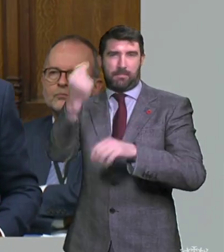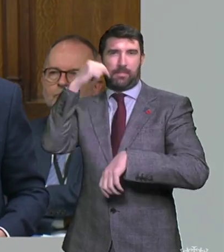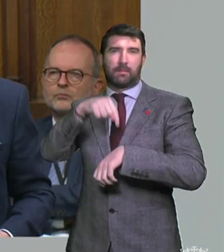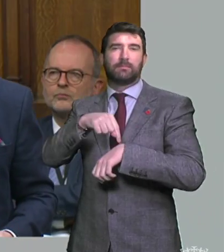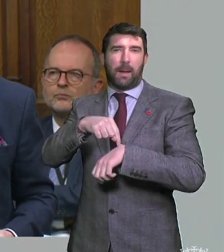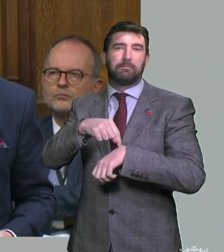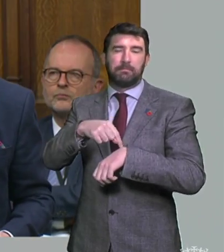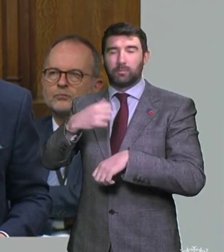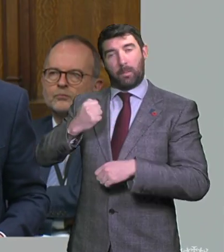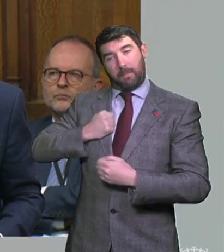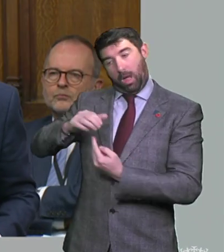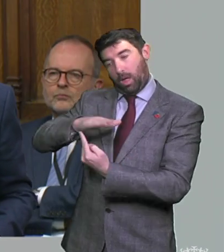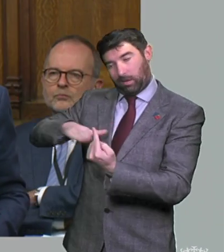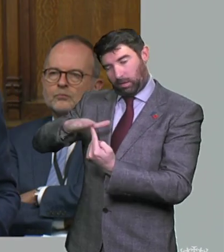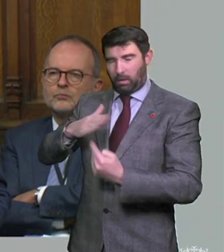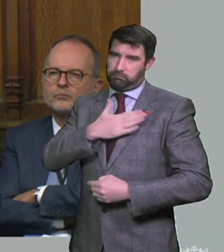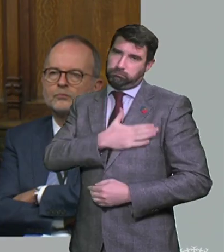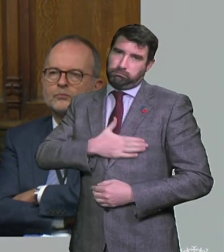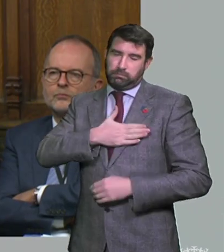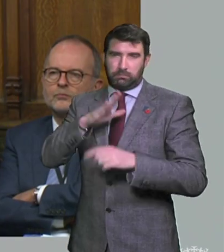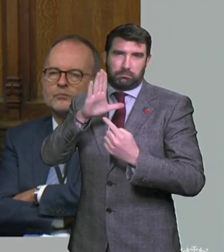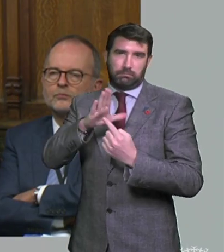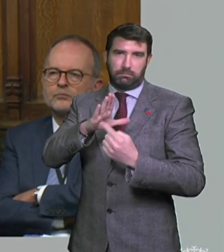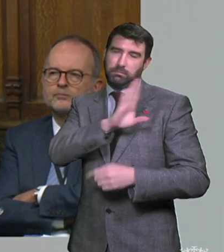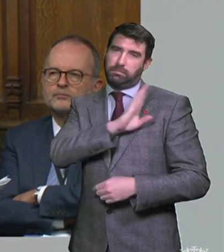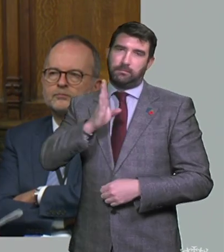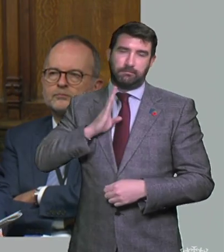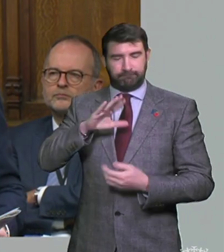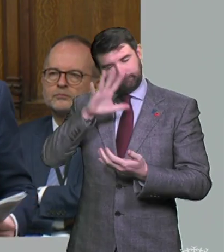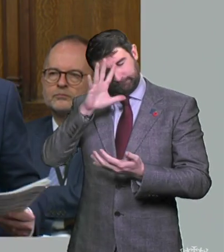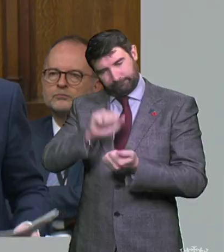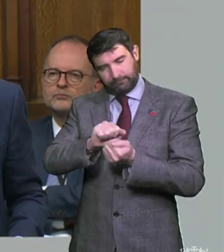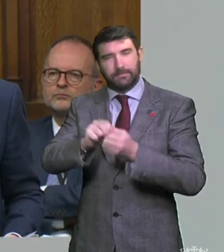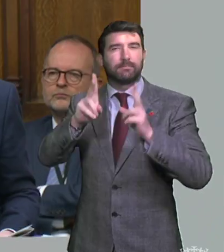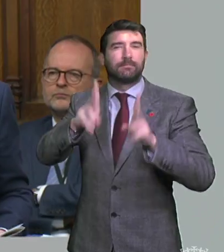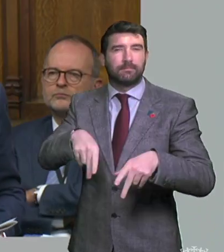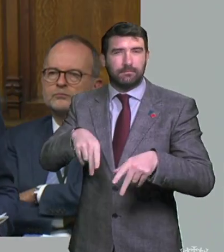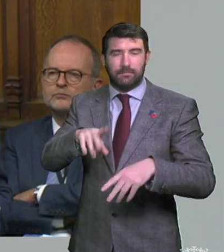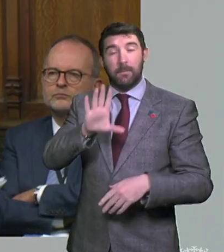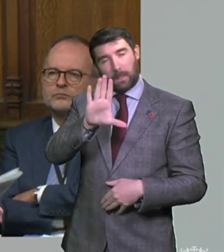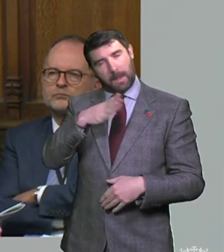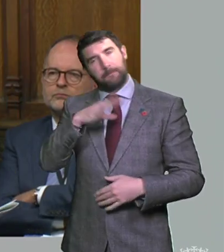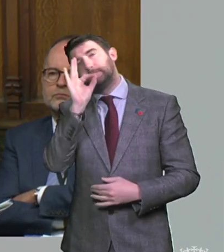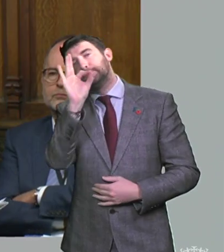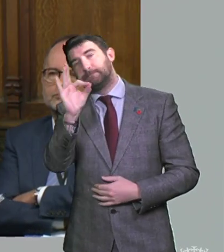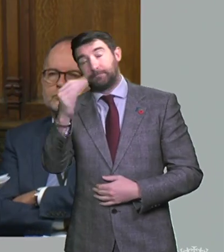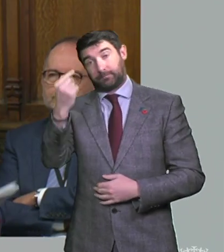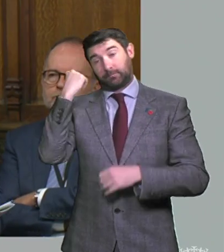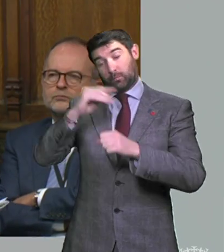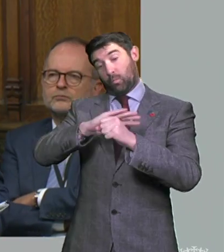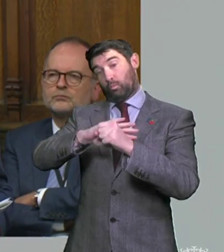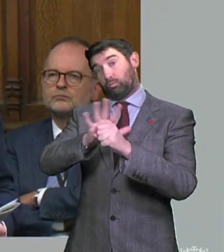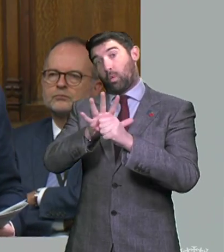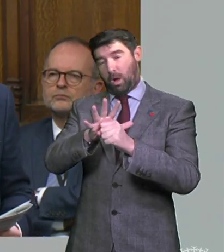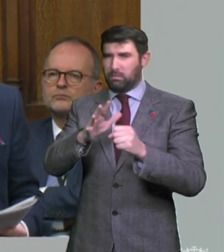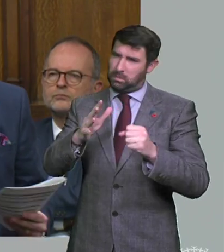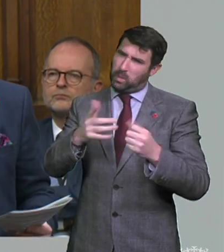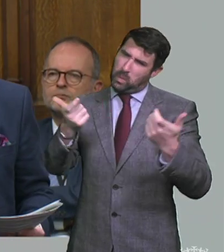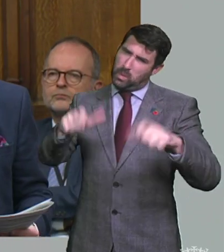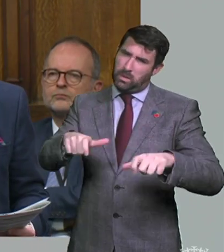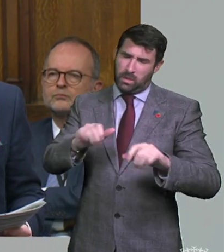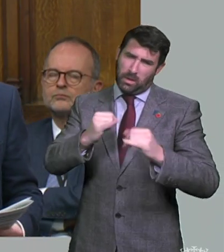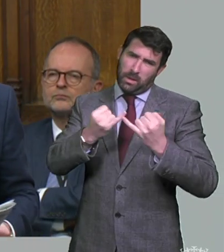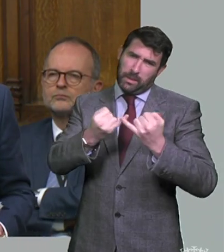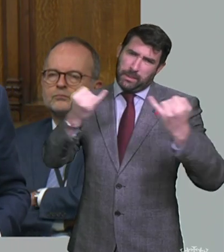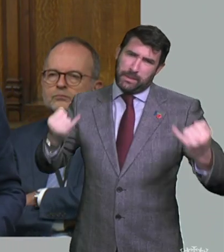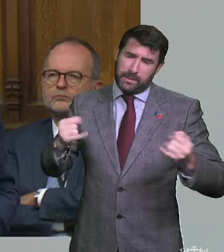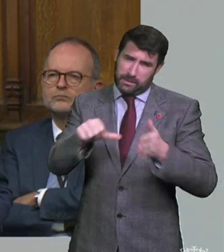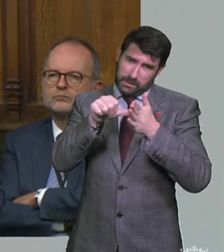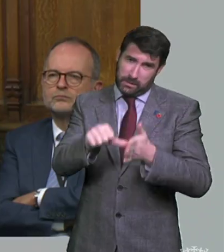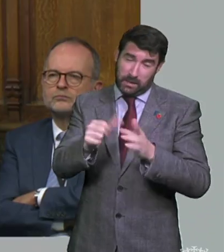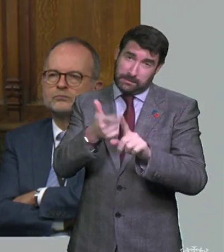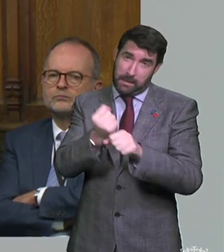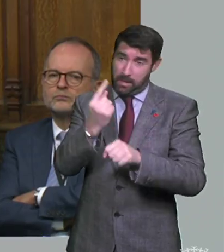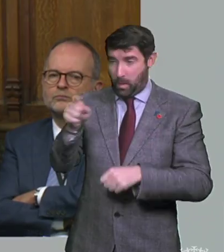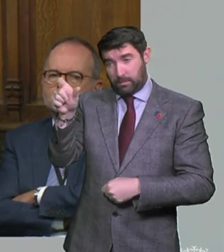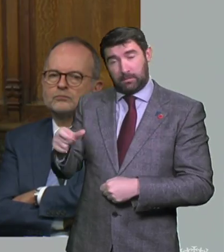Covid restrictions were a necessary but painful experience, and across the country most people made enormous sacrifices, including Charlotte, my constituent, and local councillor Lorraine, who were unable to see their mums in their final days.